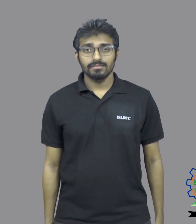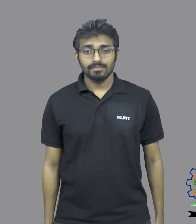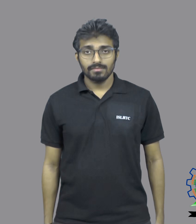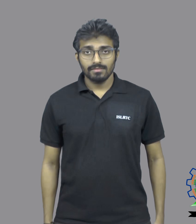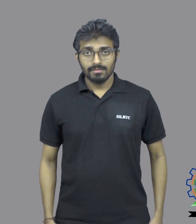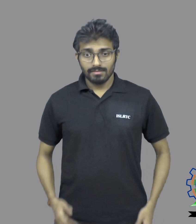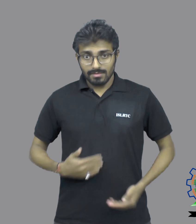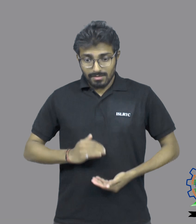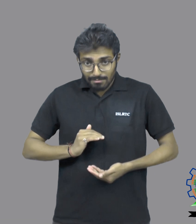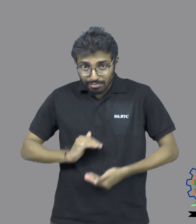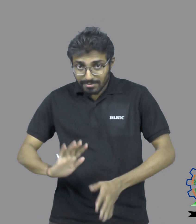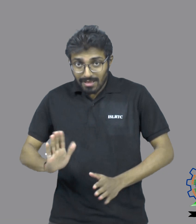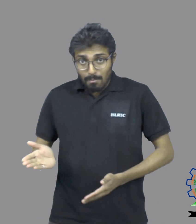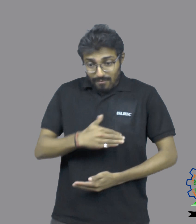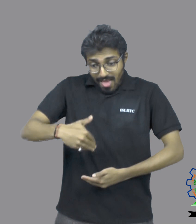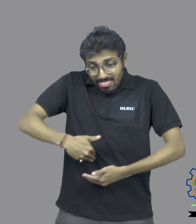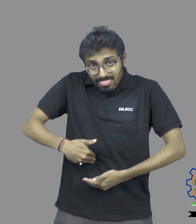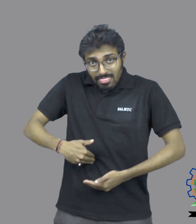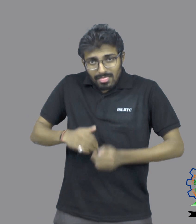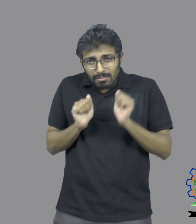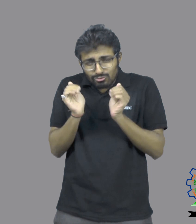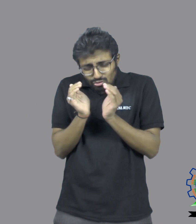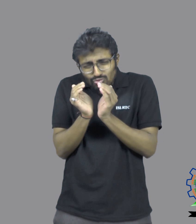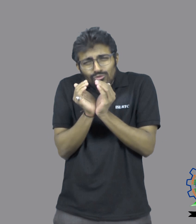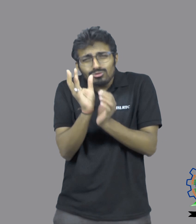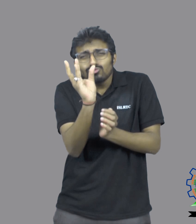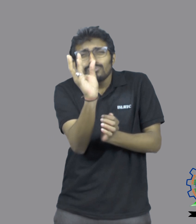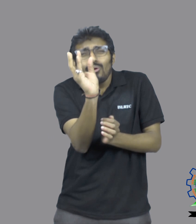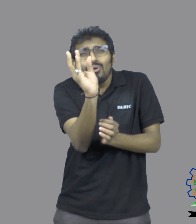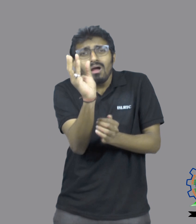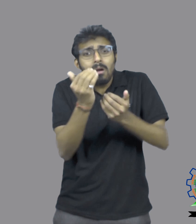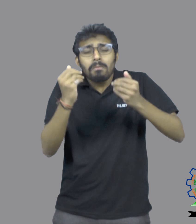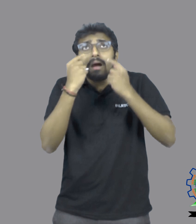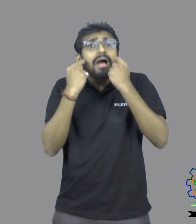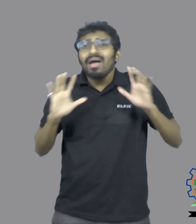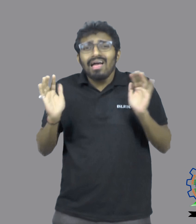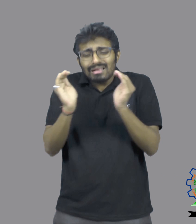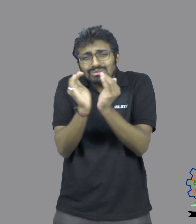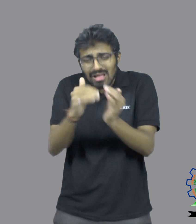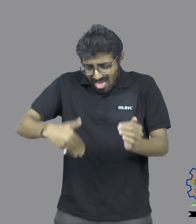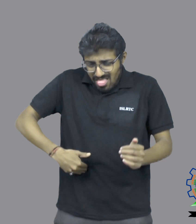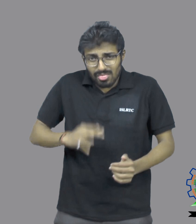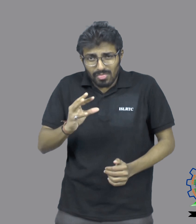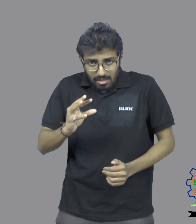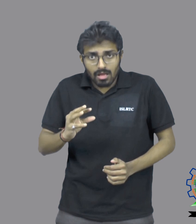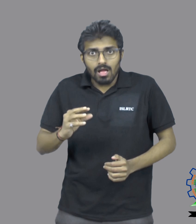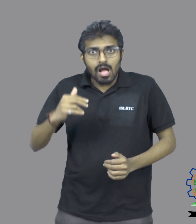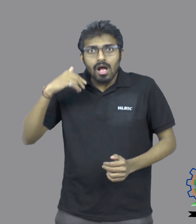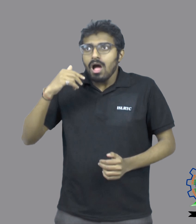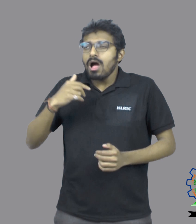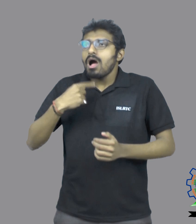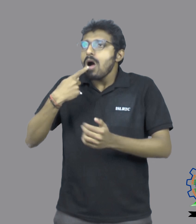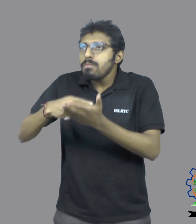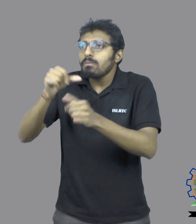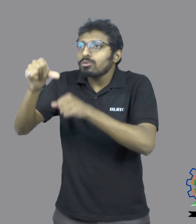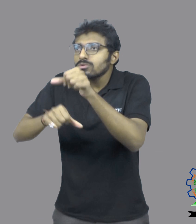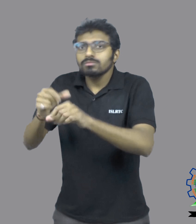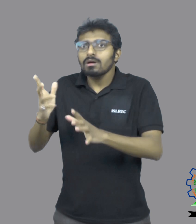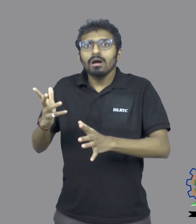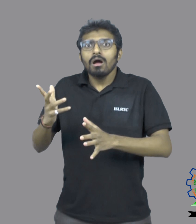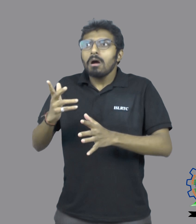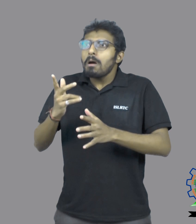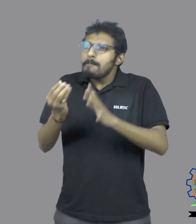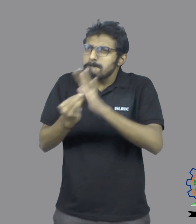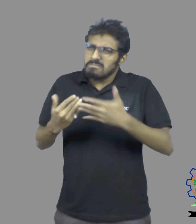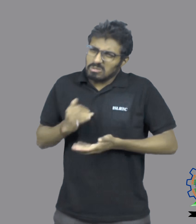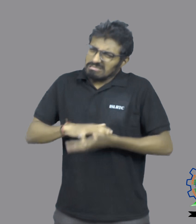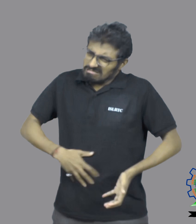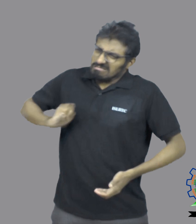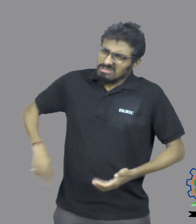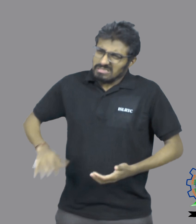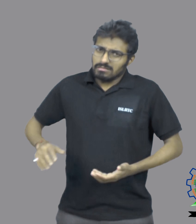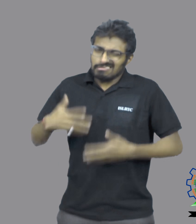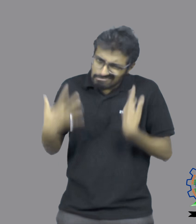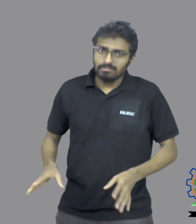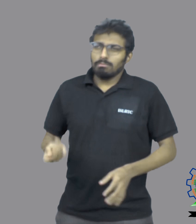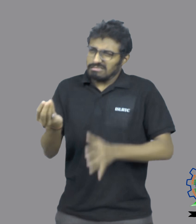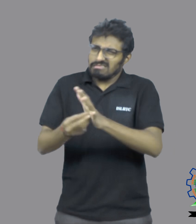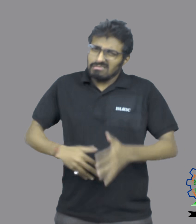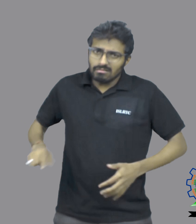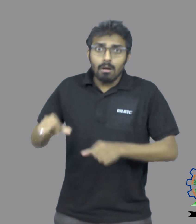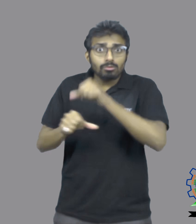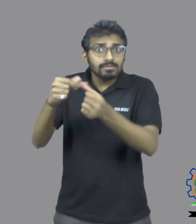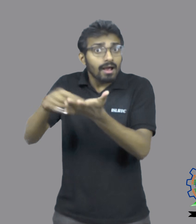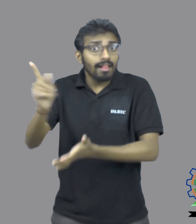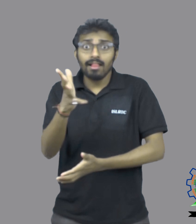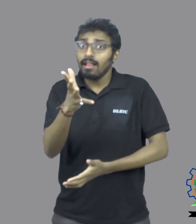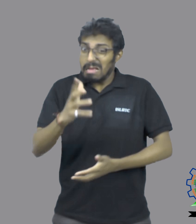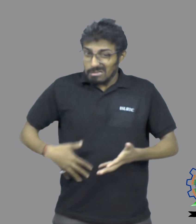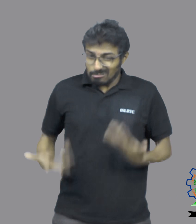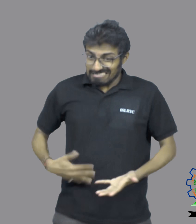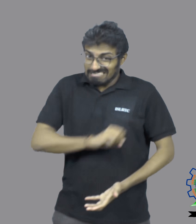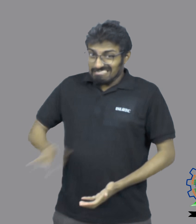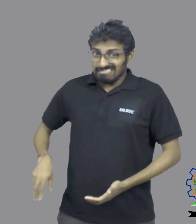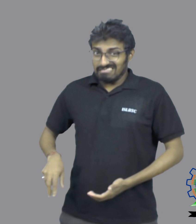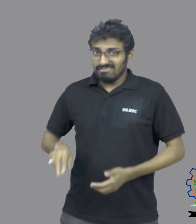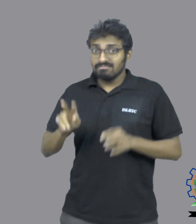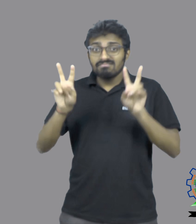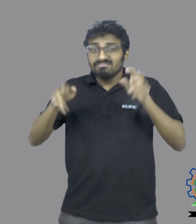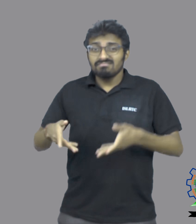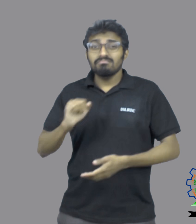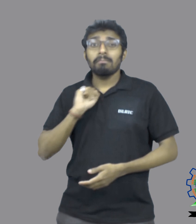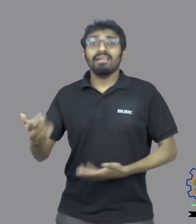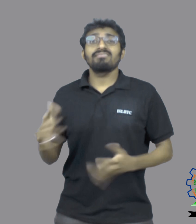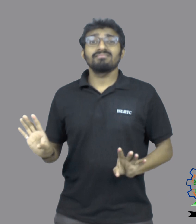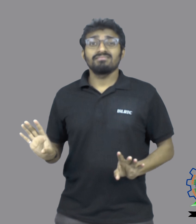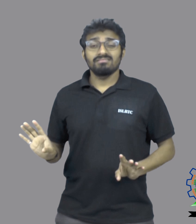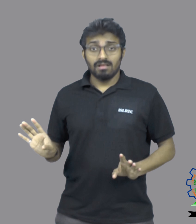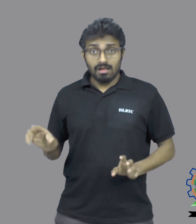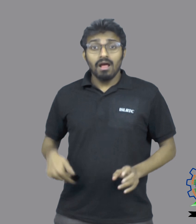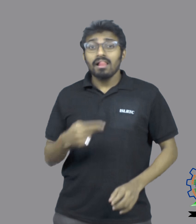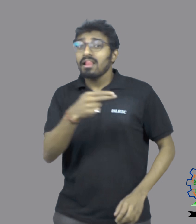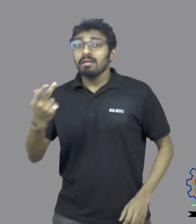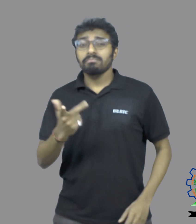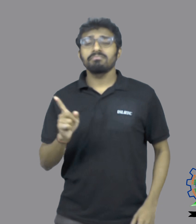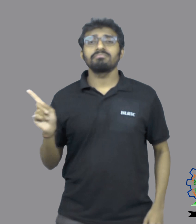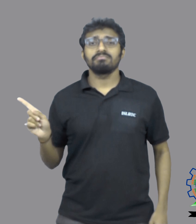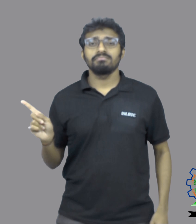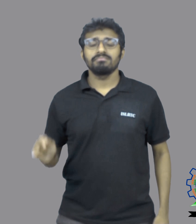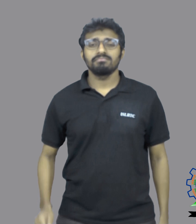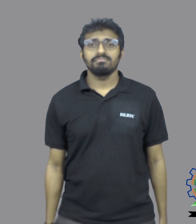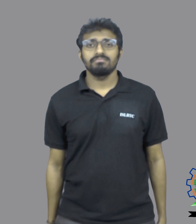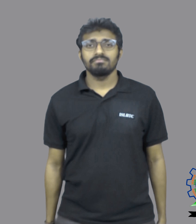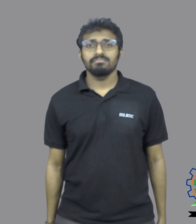Feticide